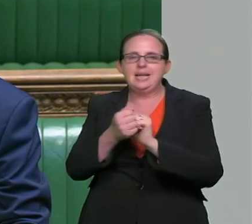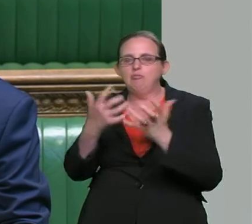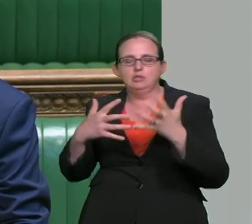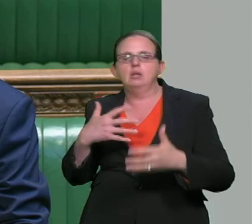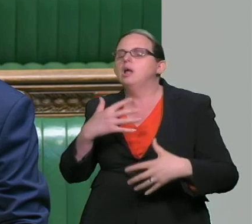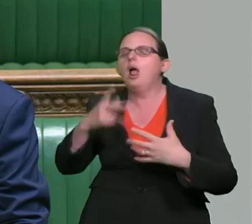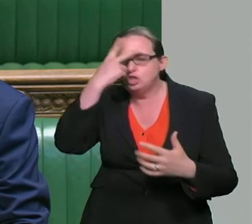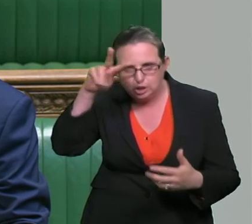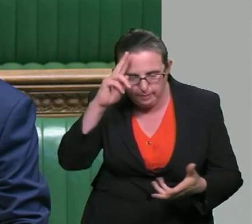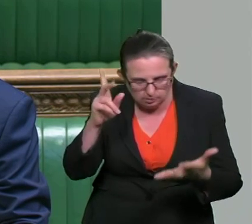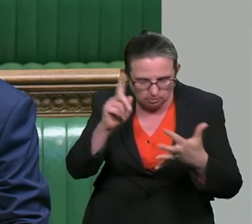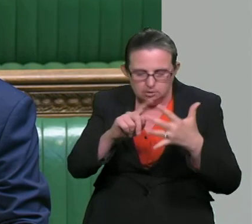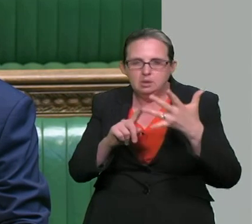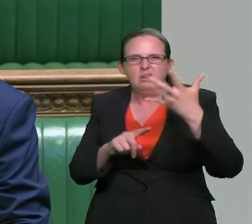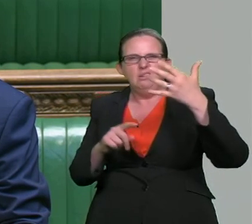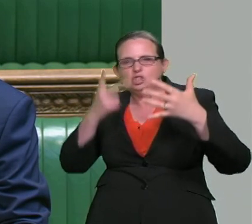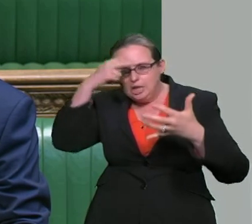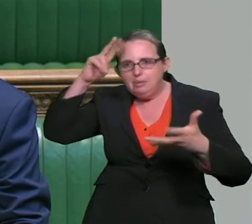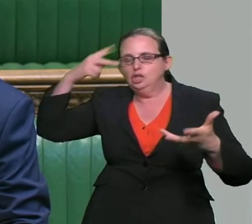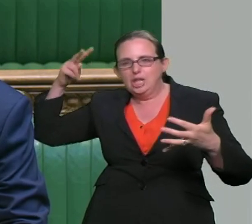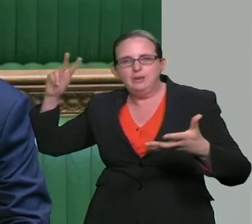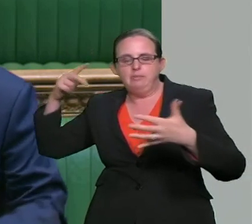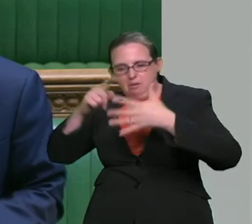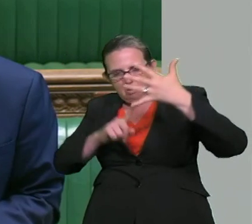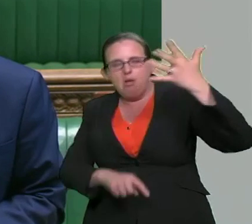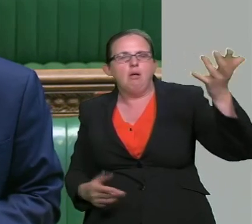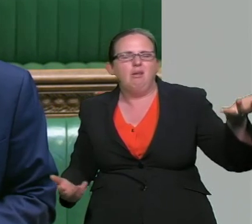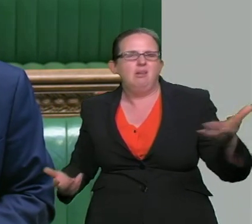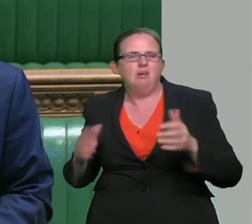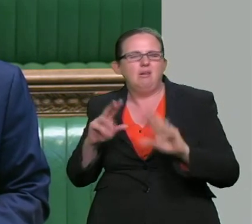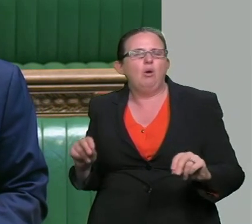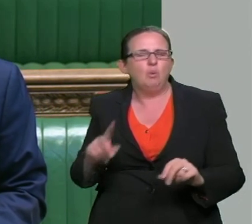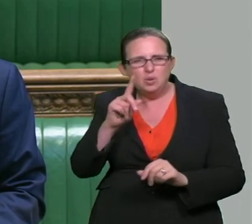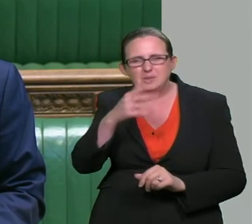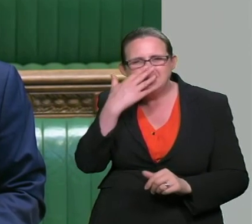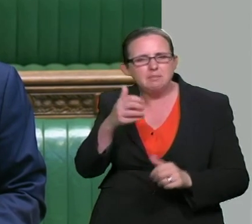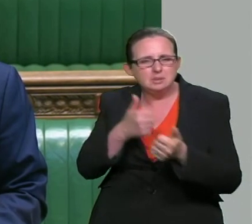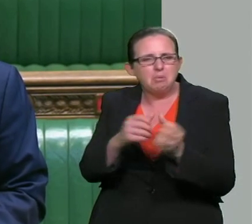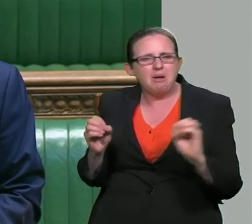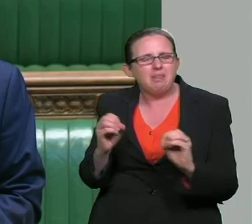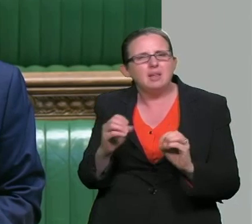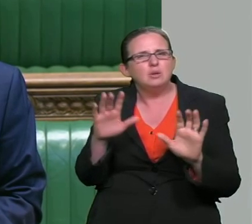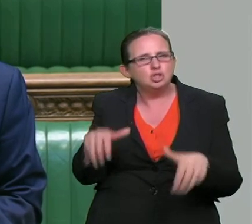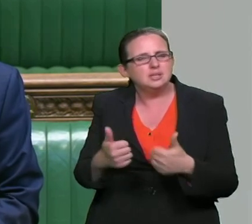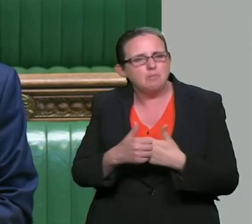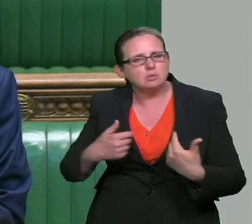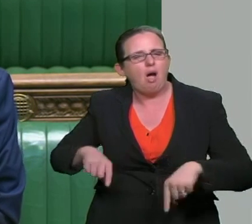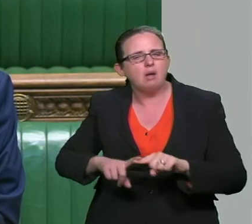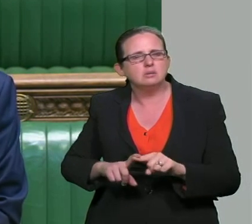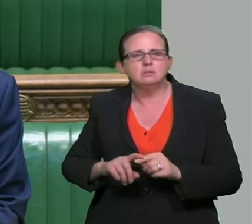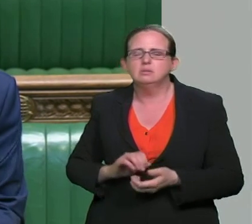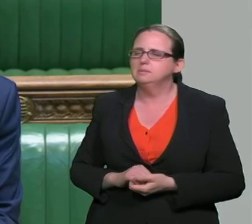The Prime Minister has been all over the place when it comes to education, and he is on the wrong side of it again.